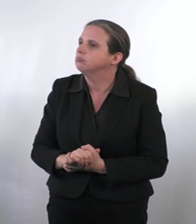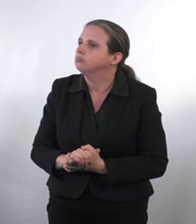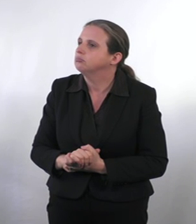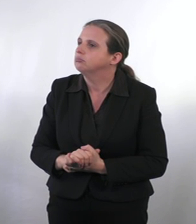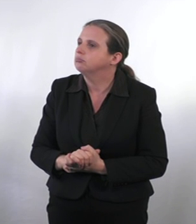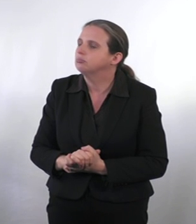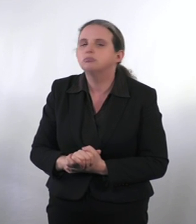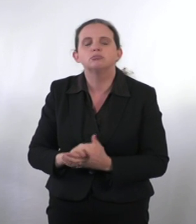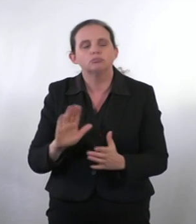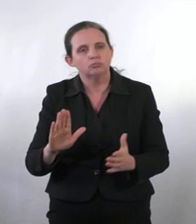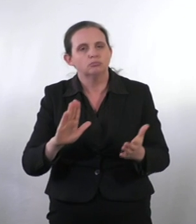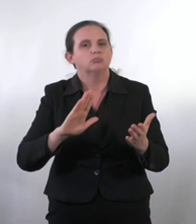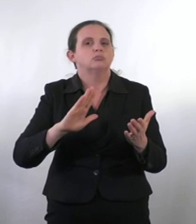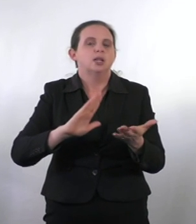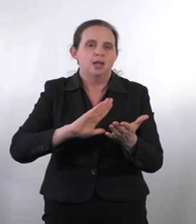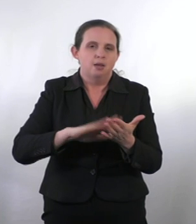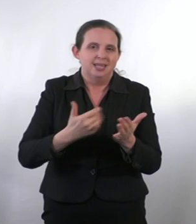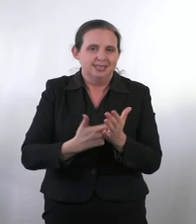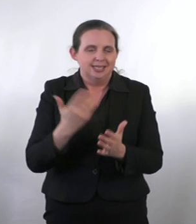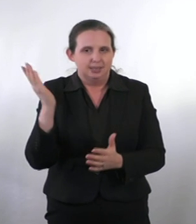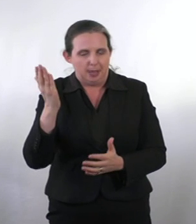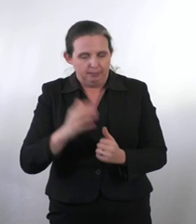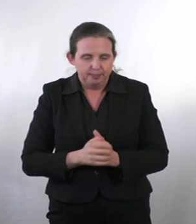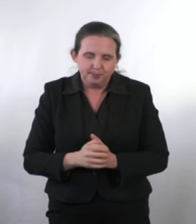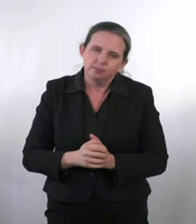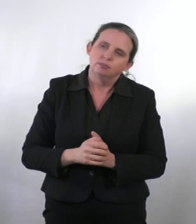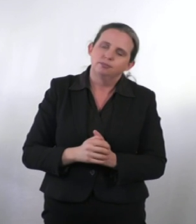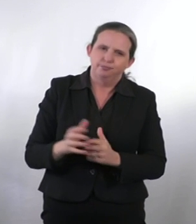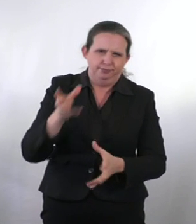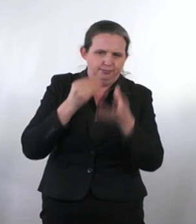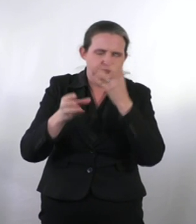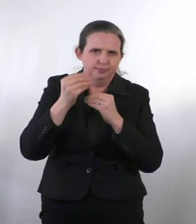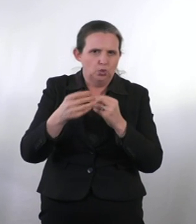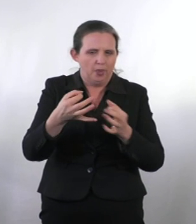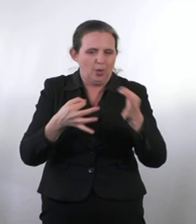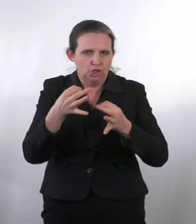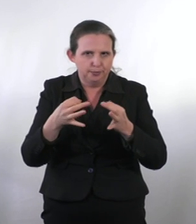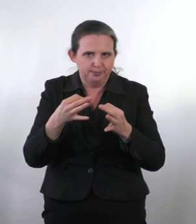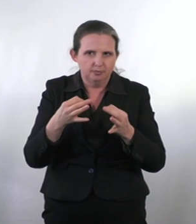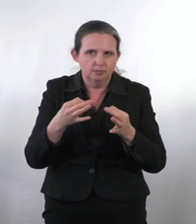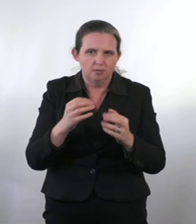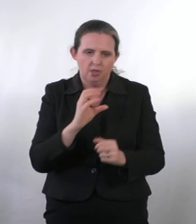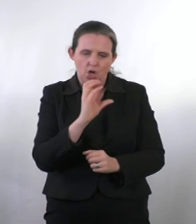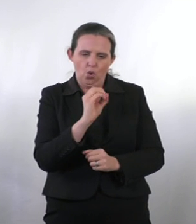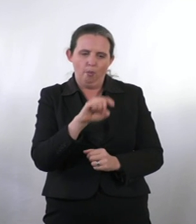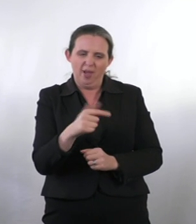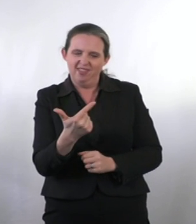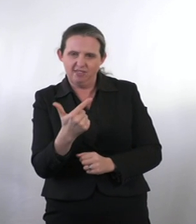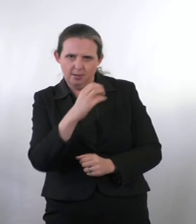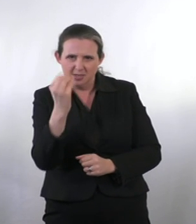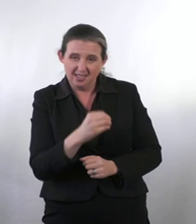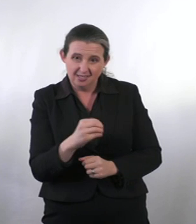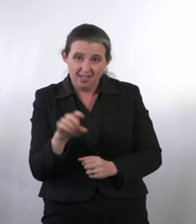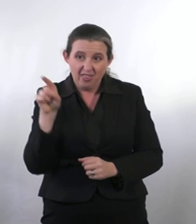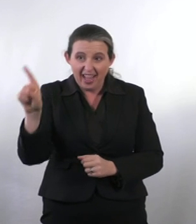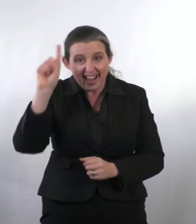Mr Speaker, listening to Opposition Members talking about the 0.7% commitment, you would think that they invented it.